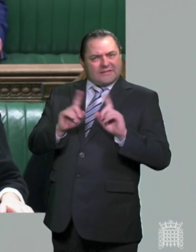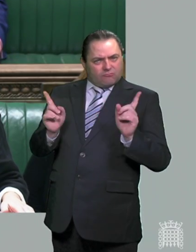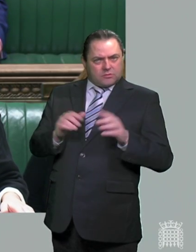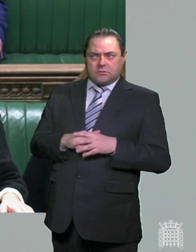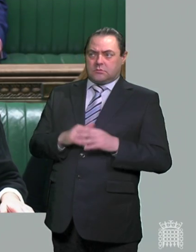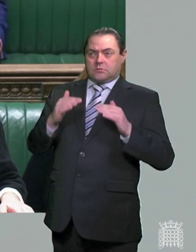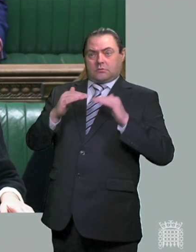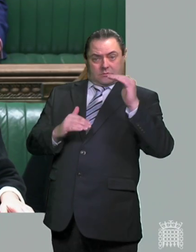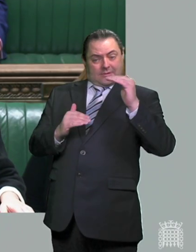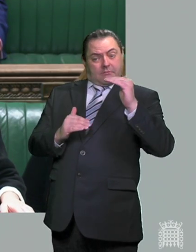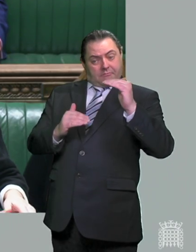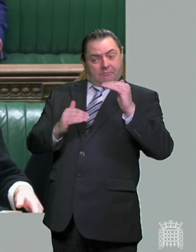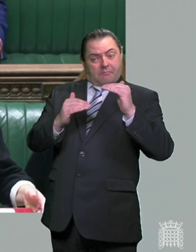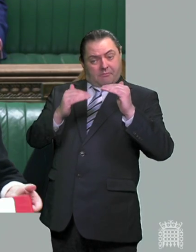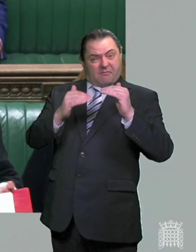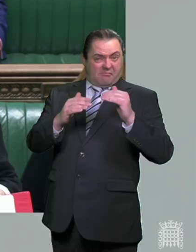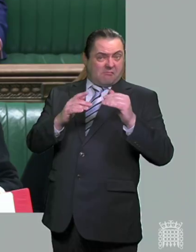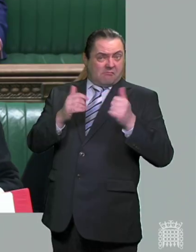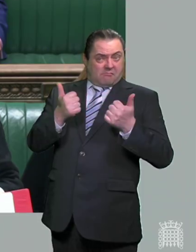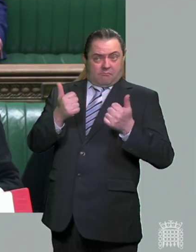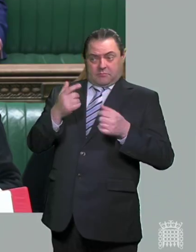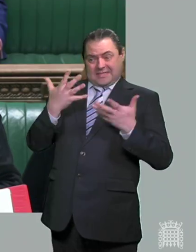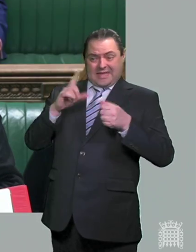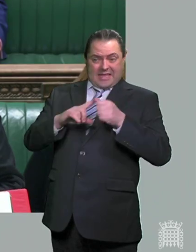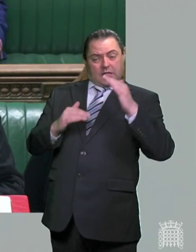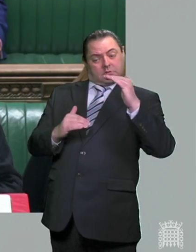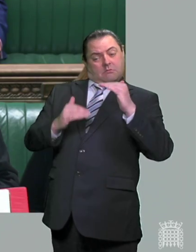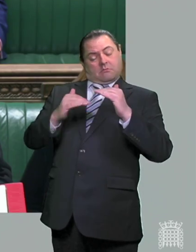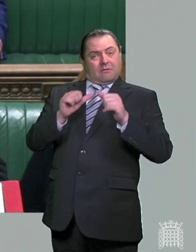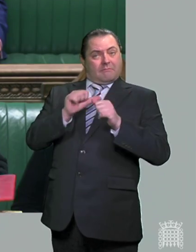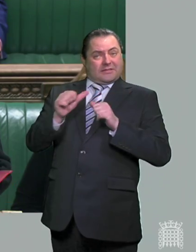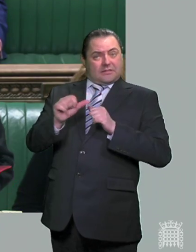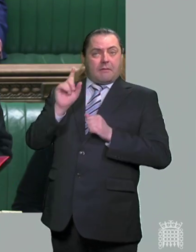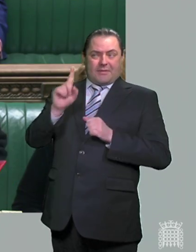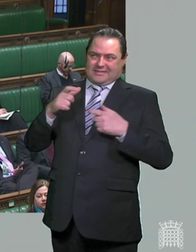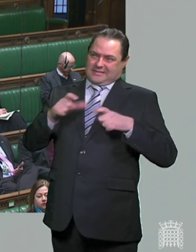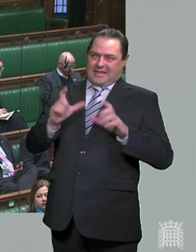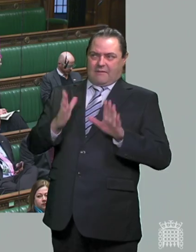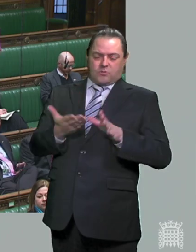The gender pay gap has fallen by approximately a quarter in the past decade, but of course, there is more work to be done.